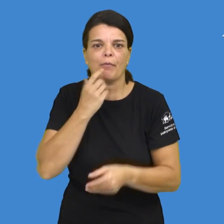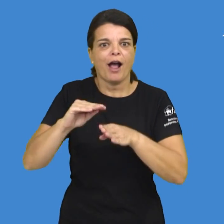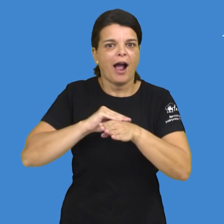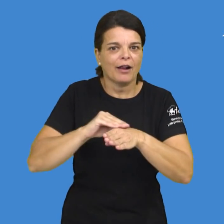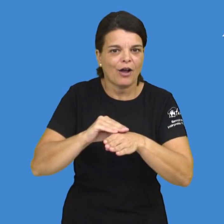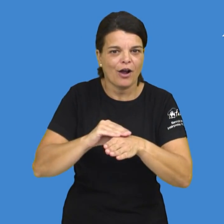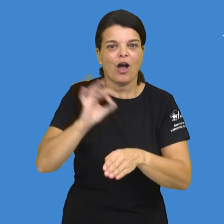alcohol